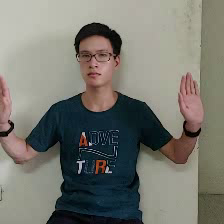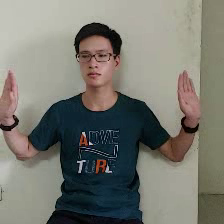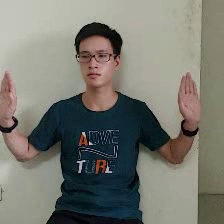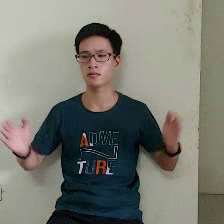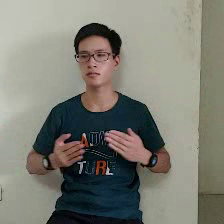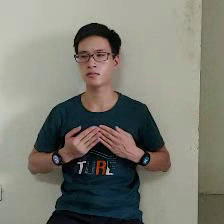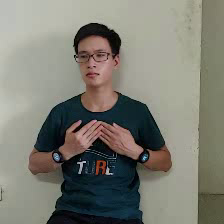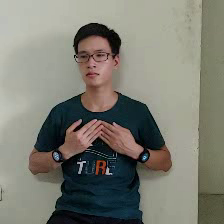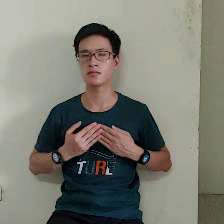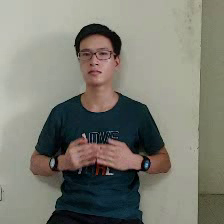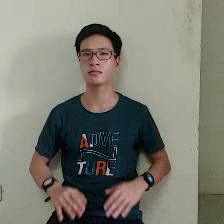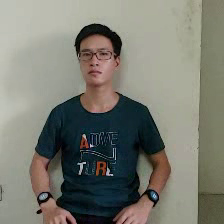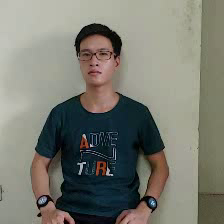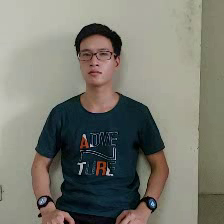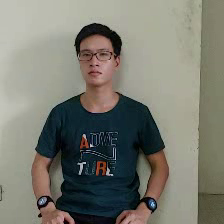Bế mạc